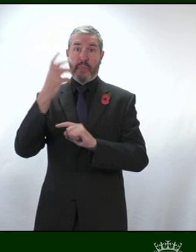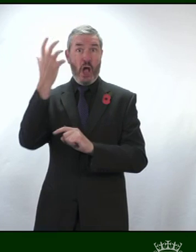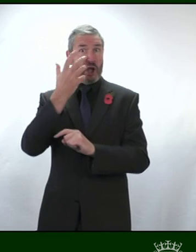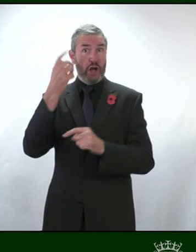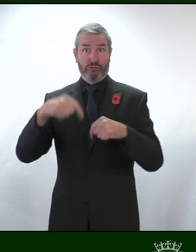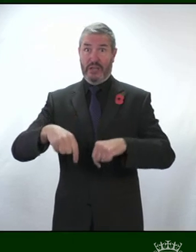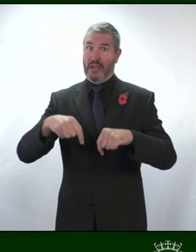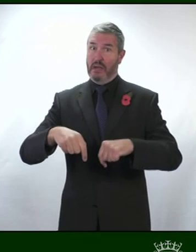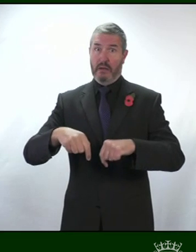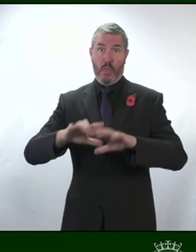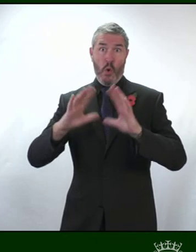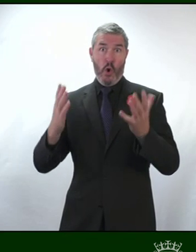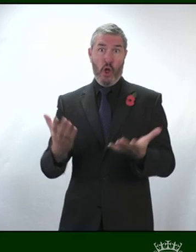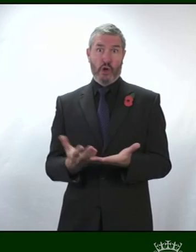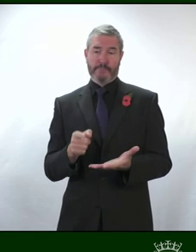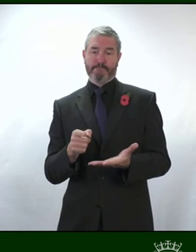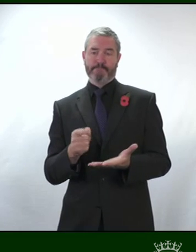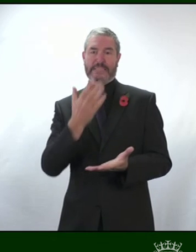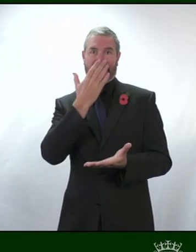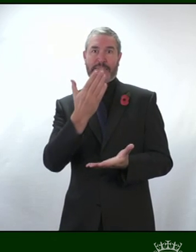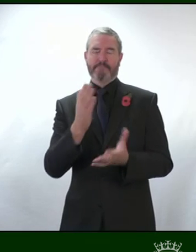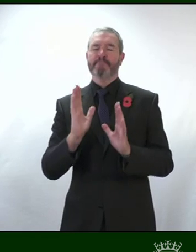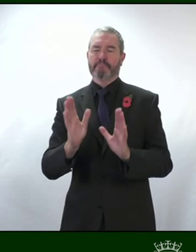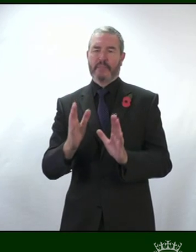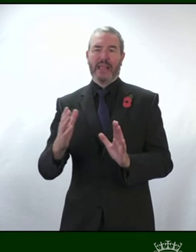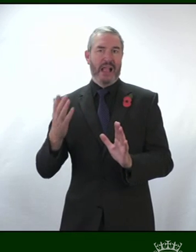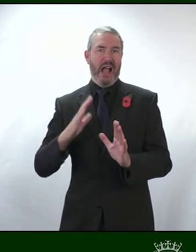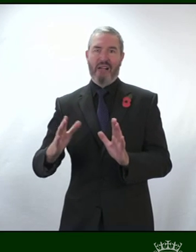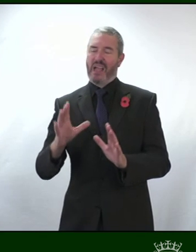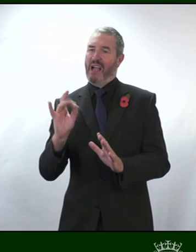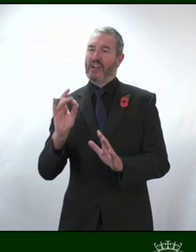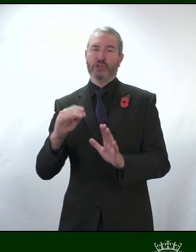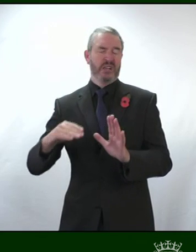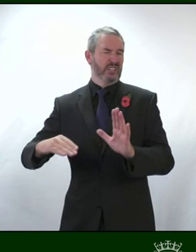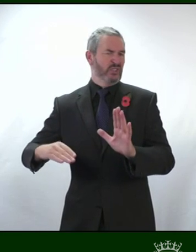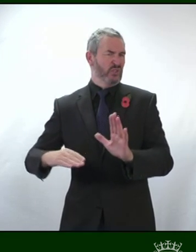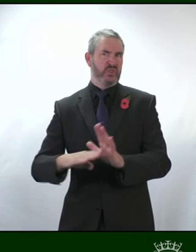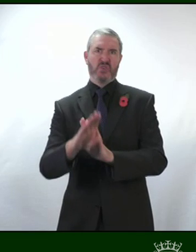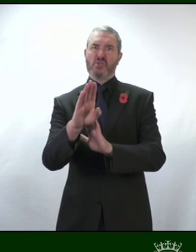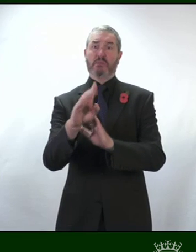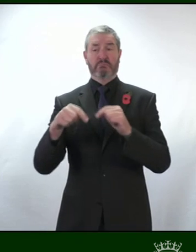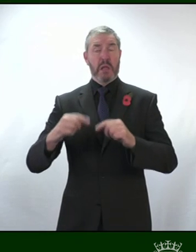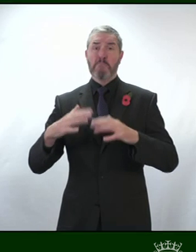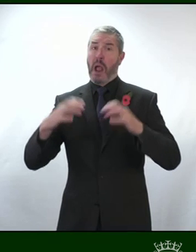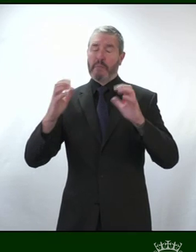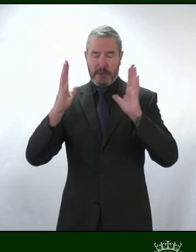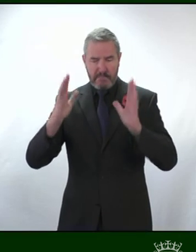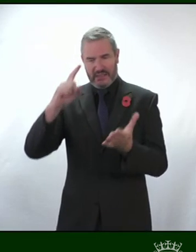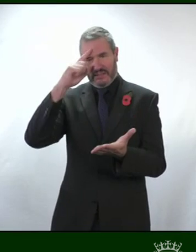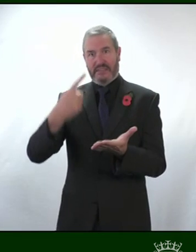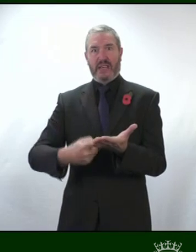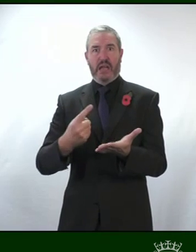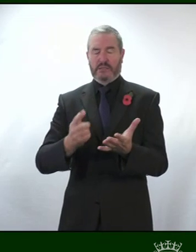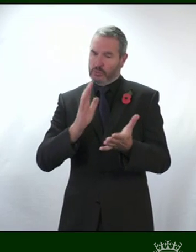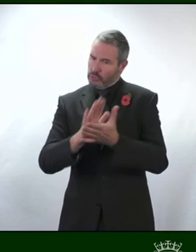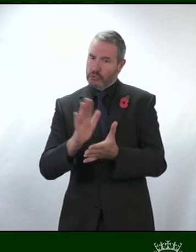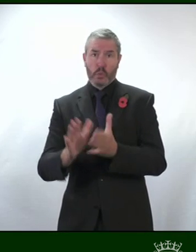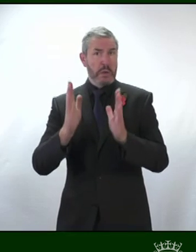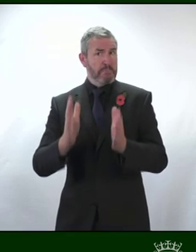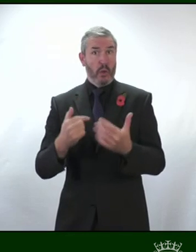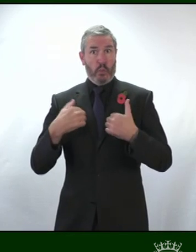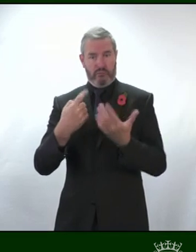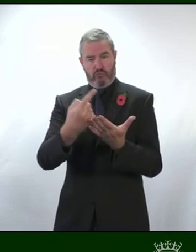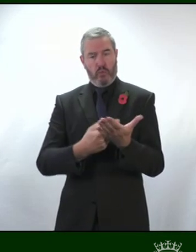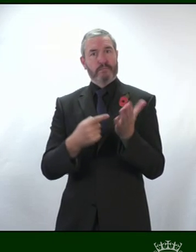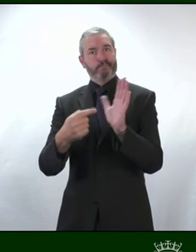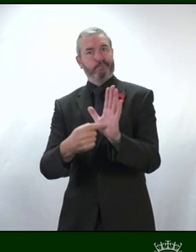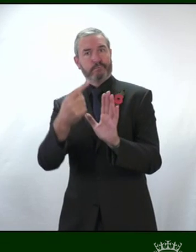But we have to face the reality that, in common with many other countries in this part of the world, we are facing a surge in the virus, which this House must now tackle with the measures we have outlined.